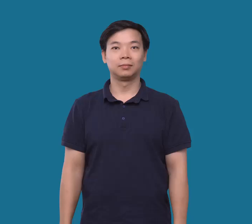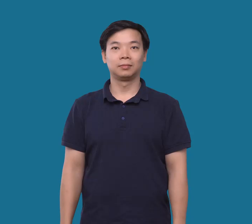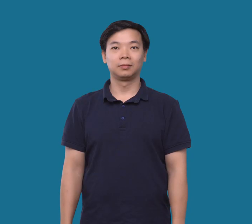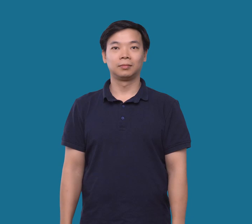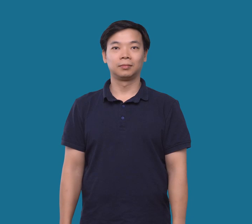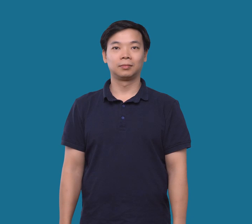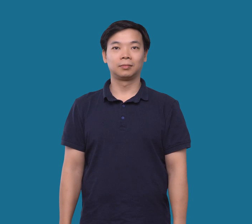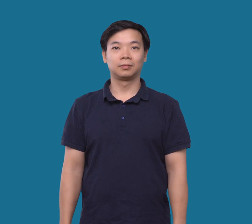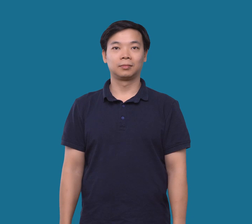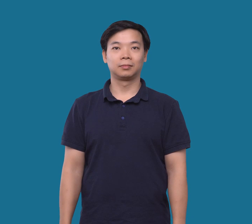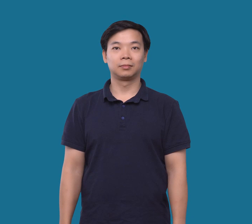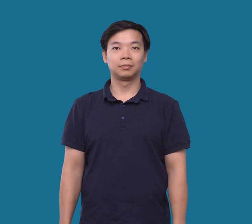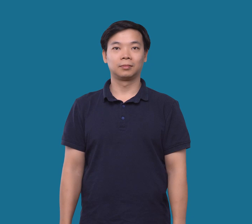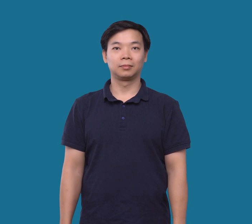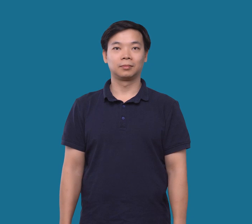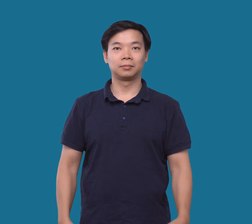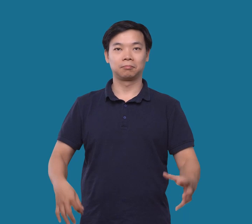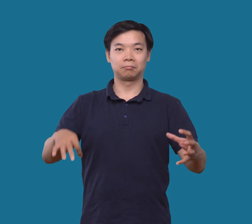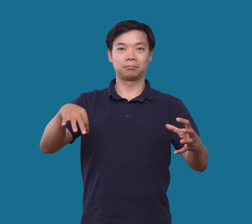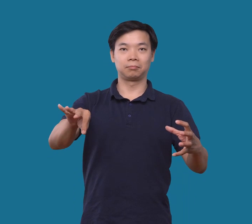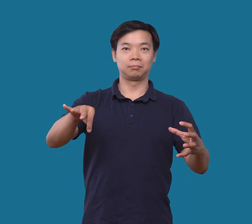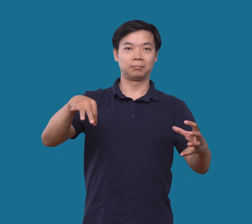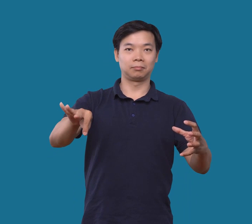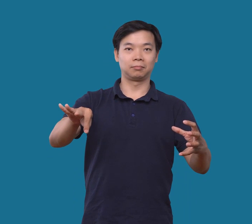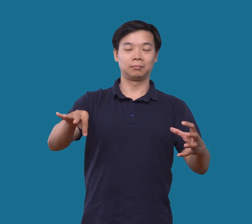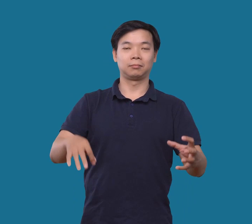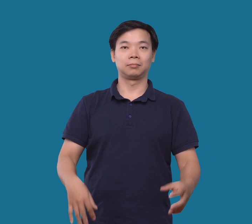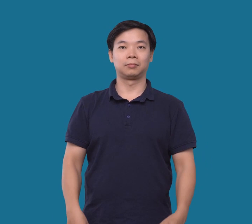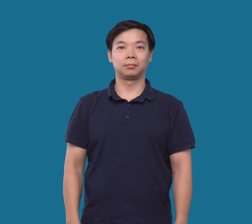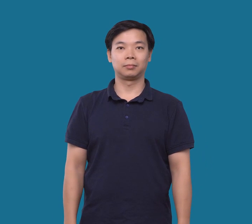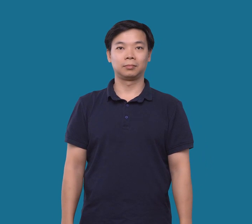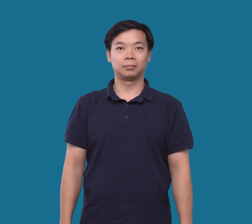đàn bầu